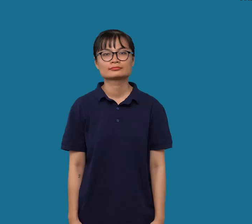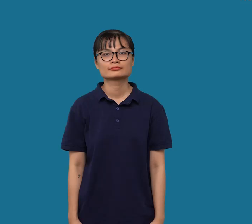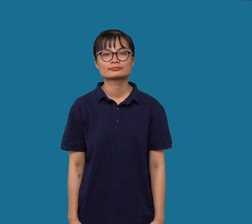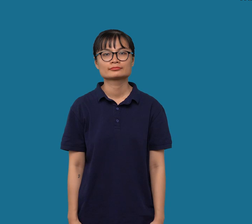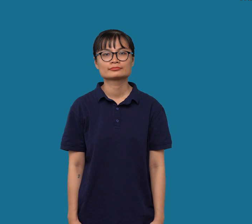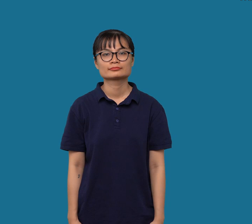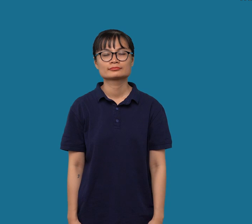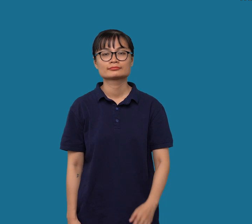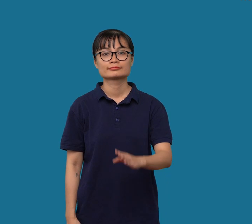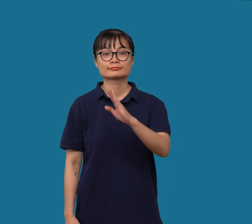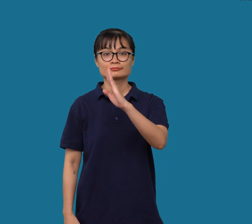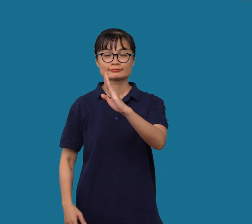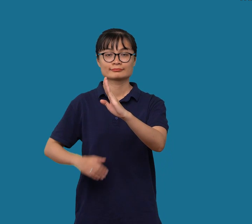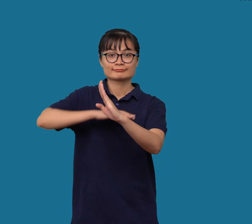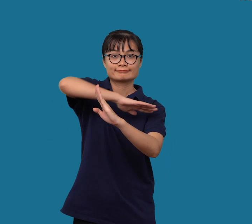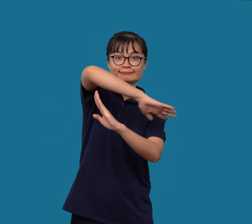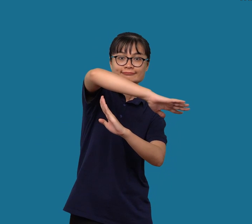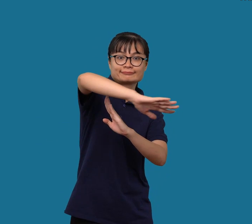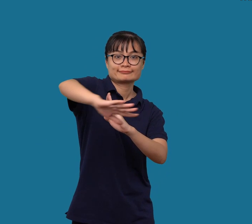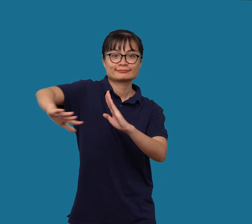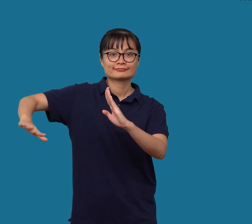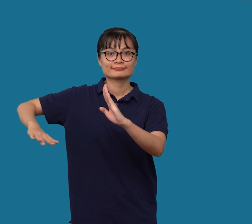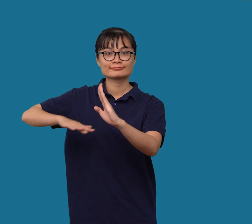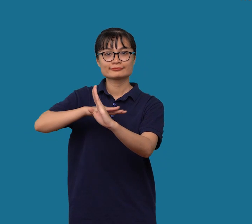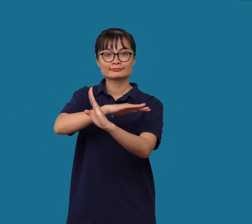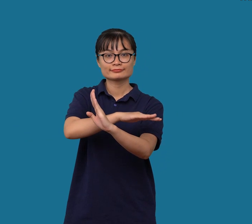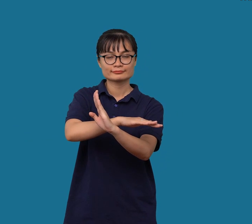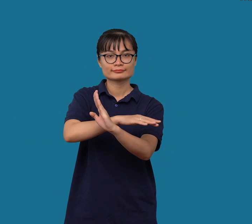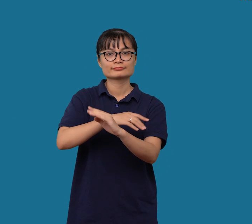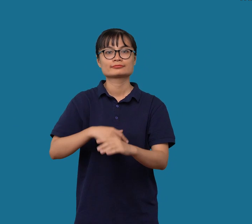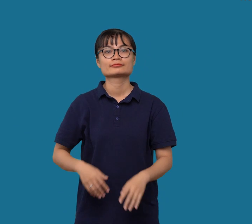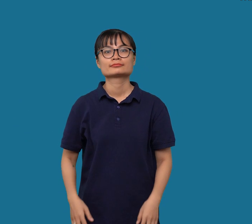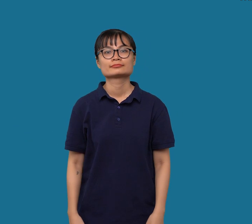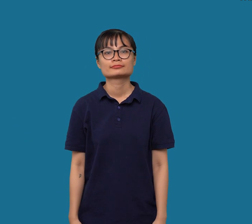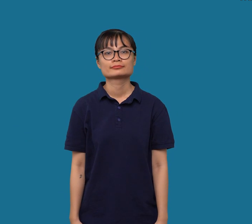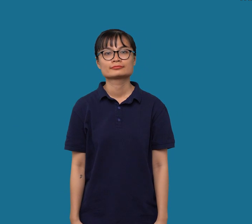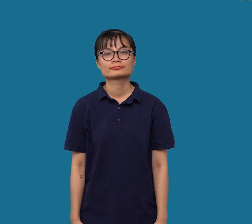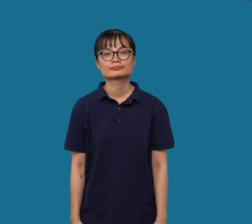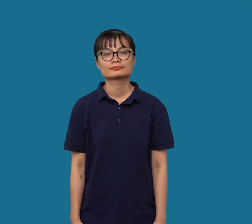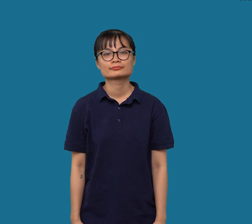xung quanh nhà